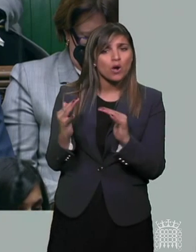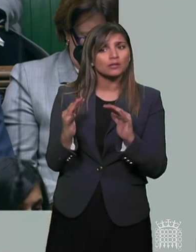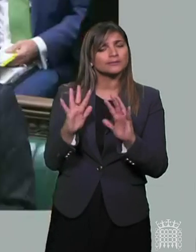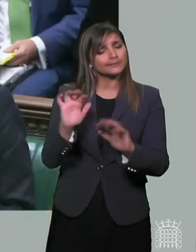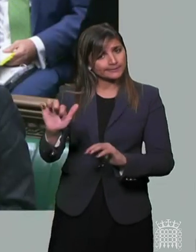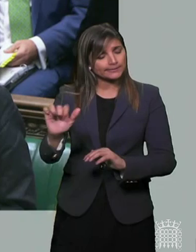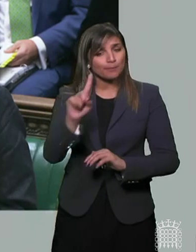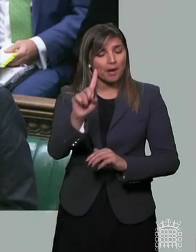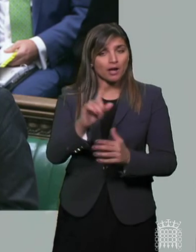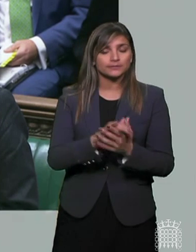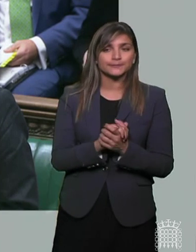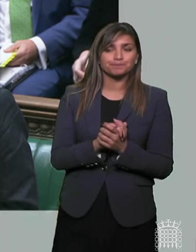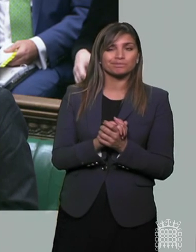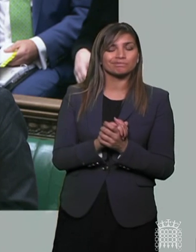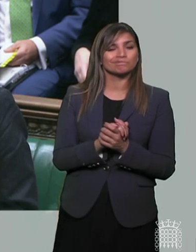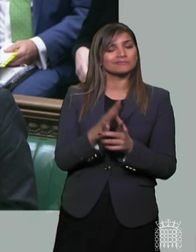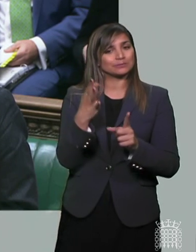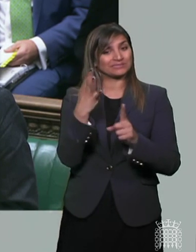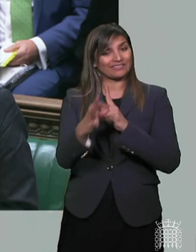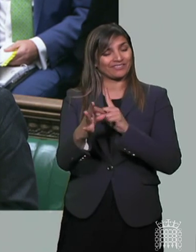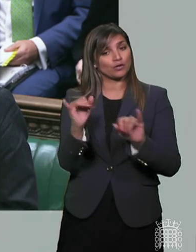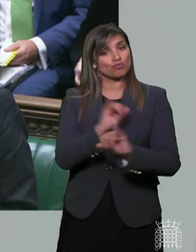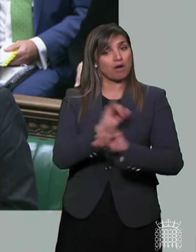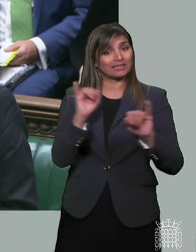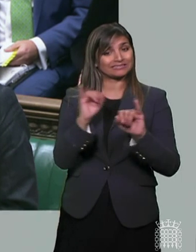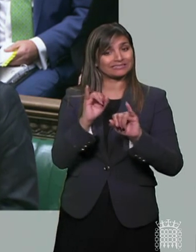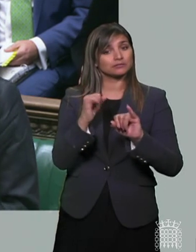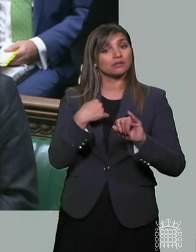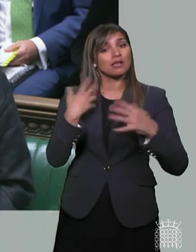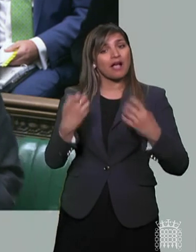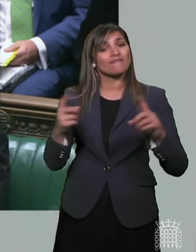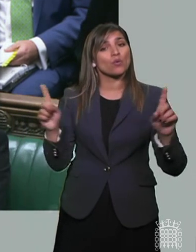We face a particular crisis on the border with Ukraine, where Russian troops have been